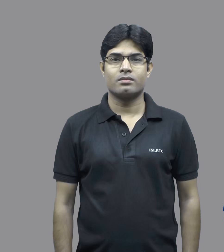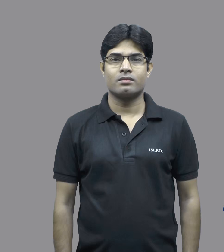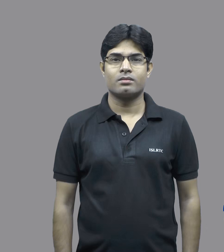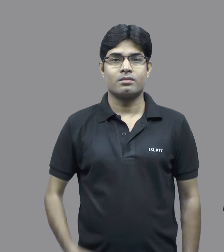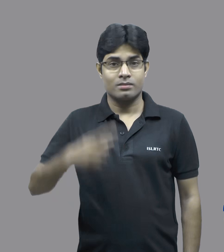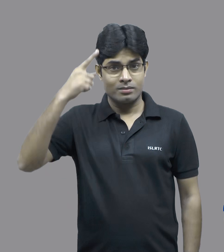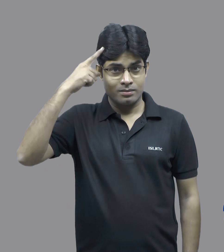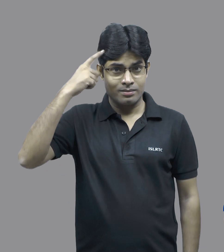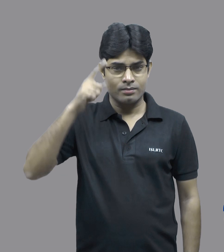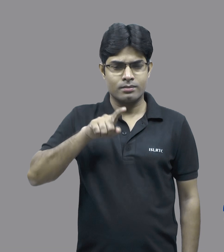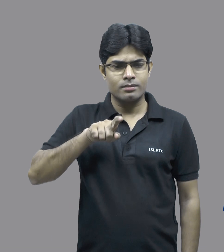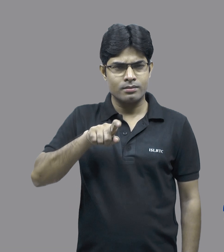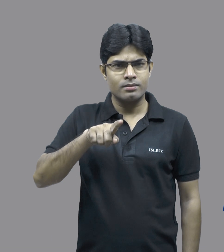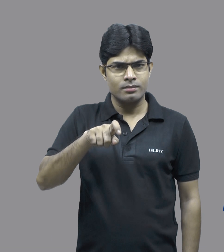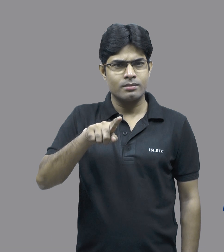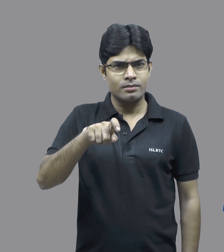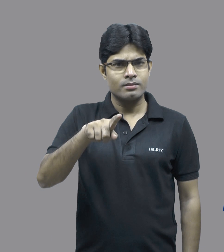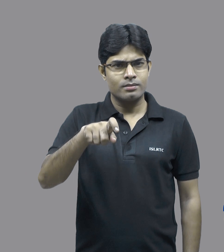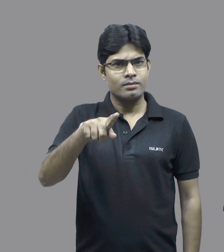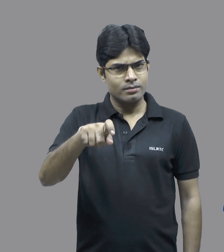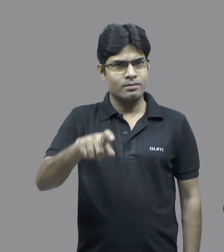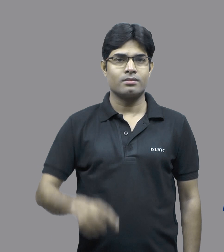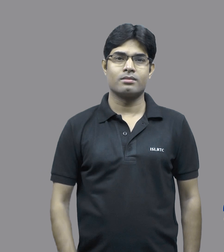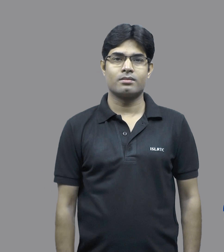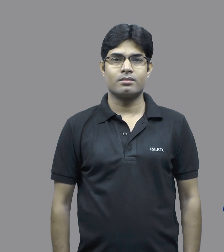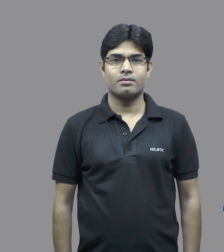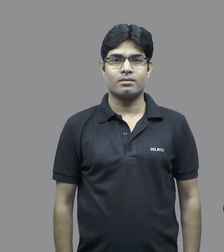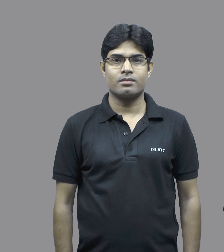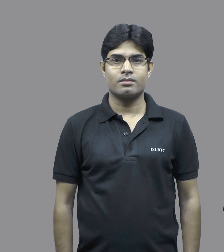Ant